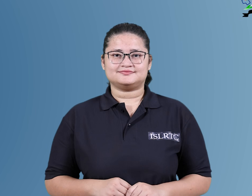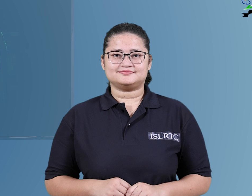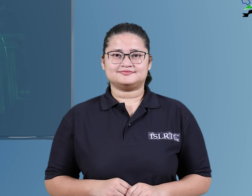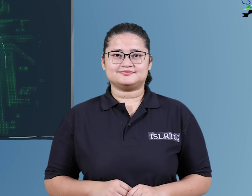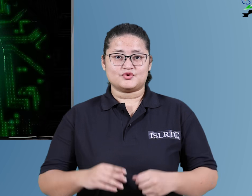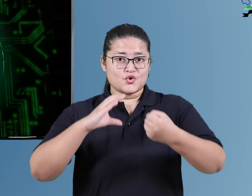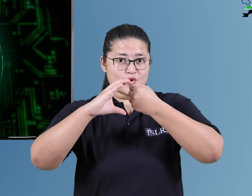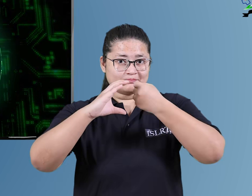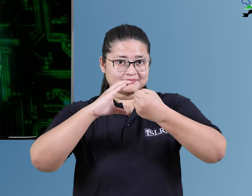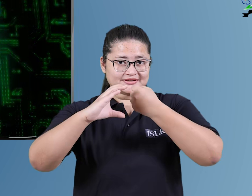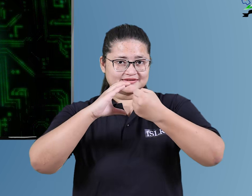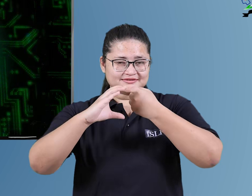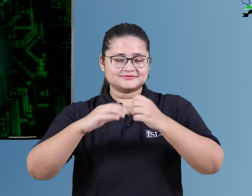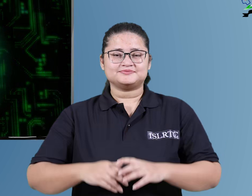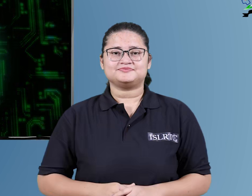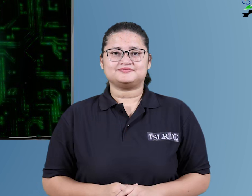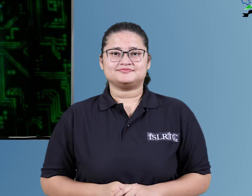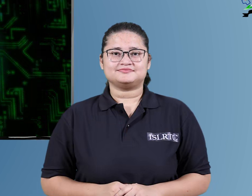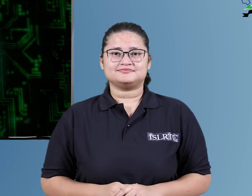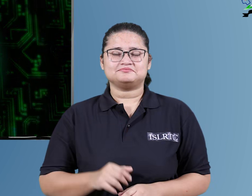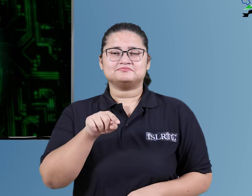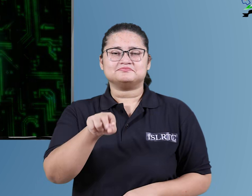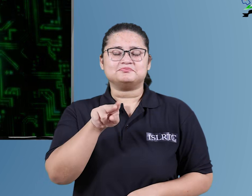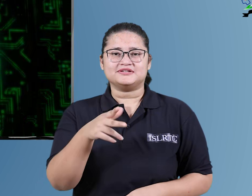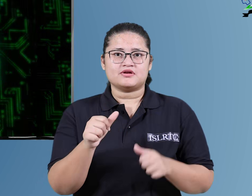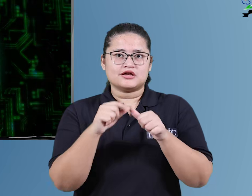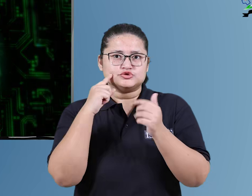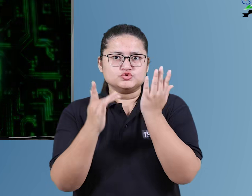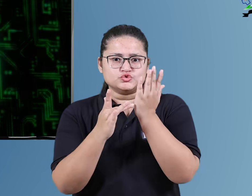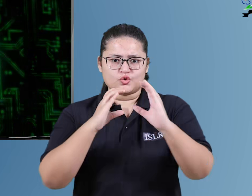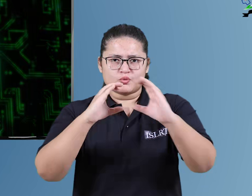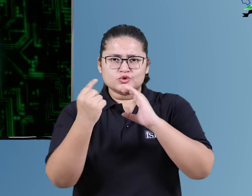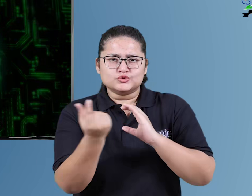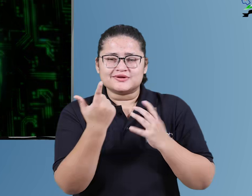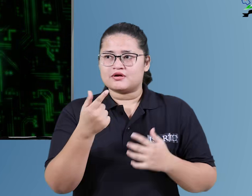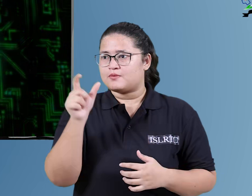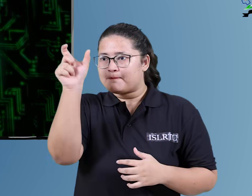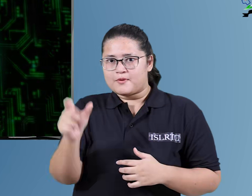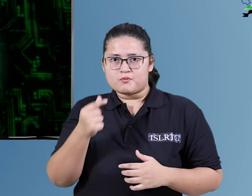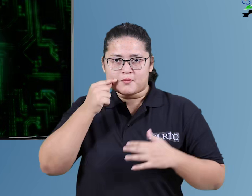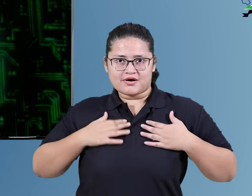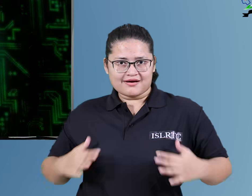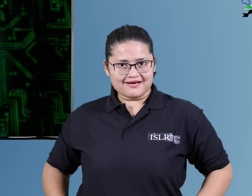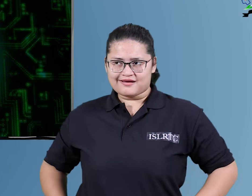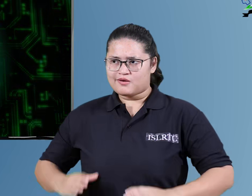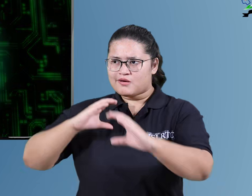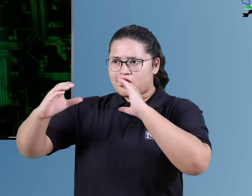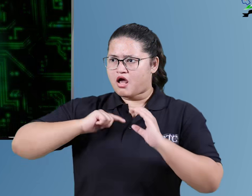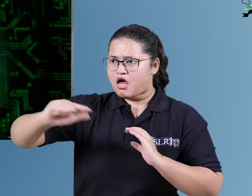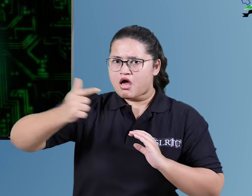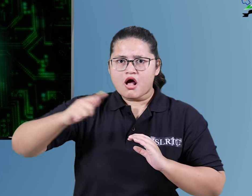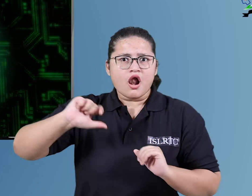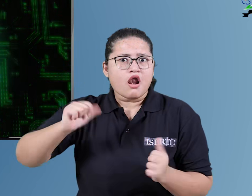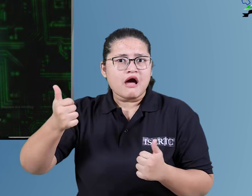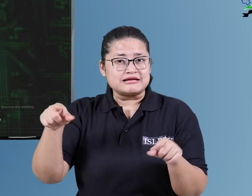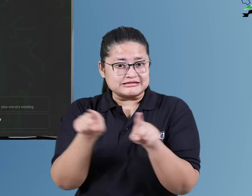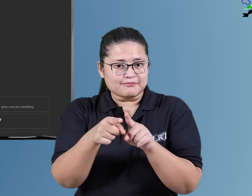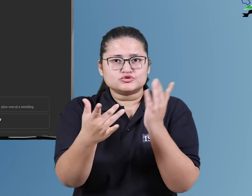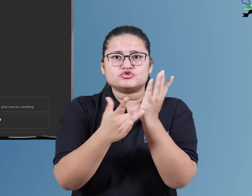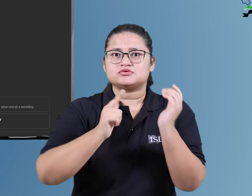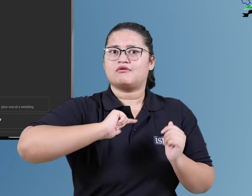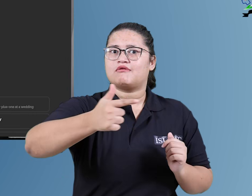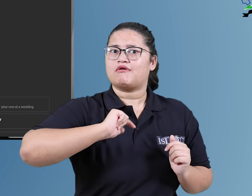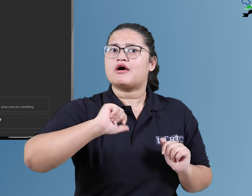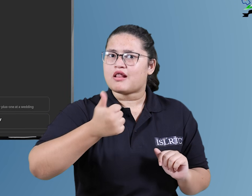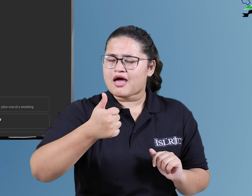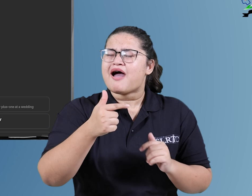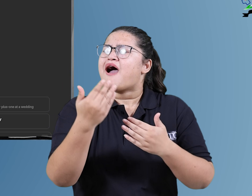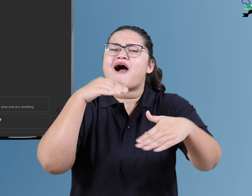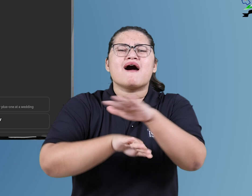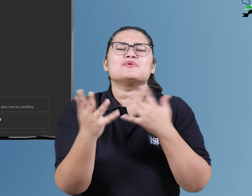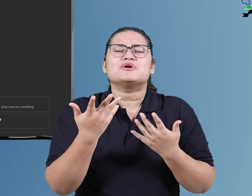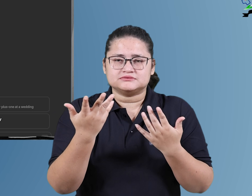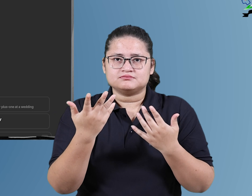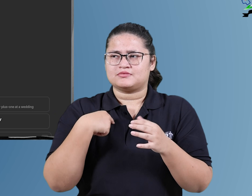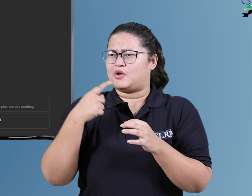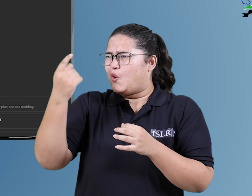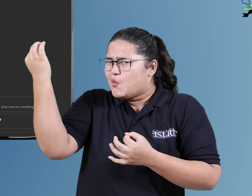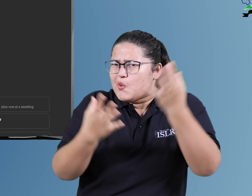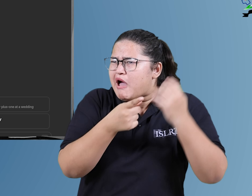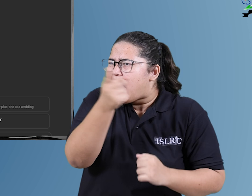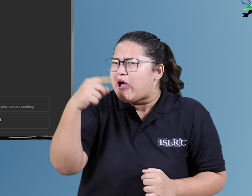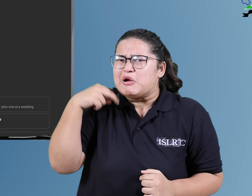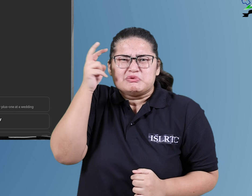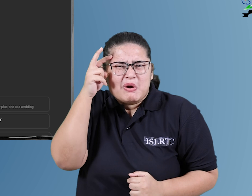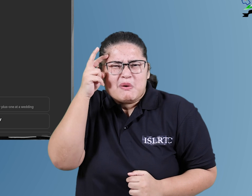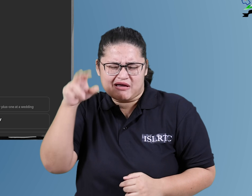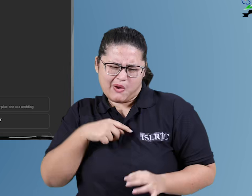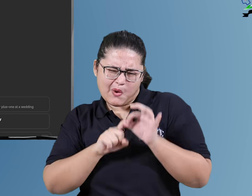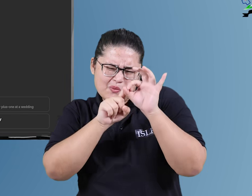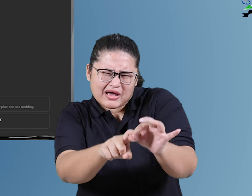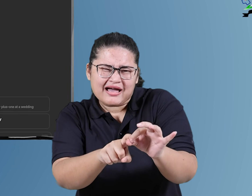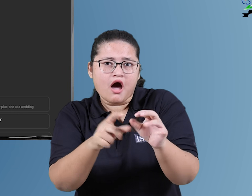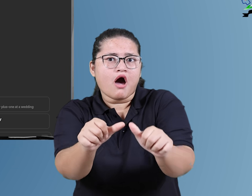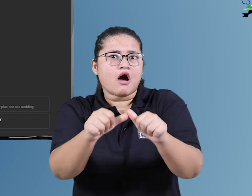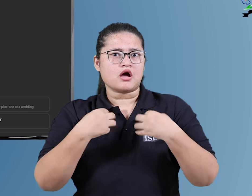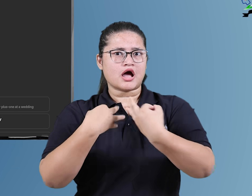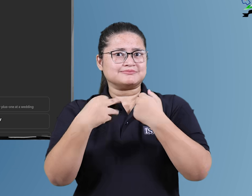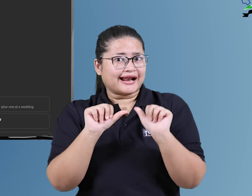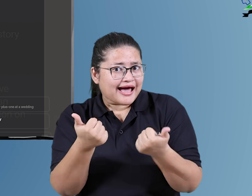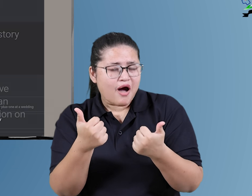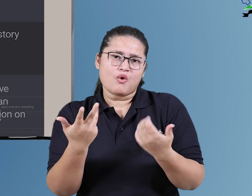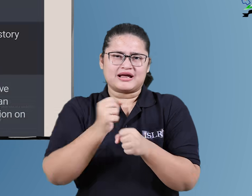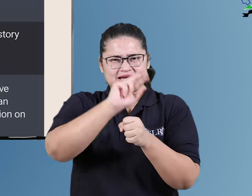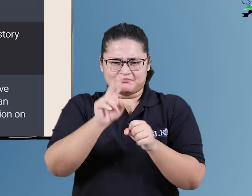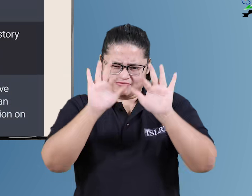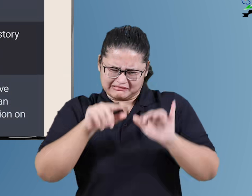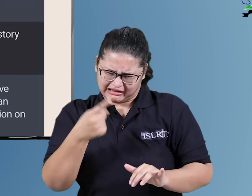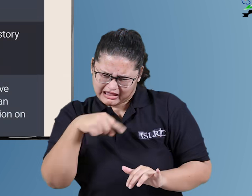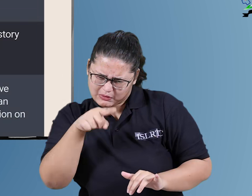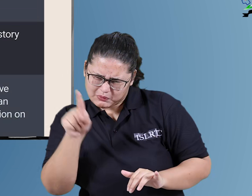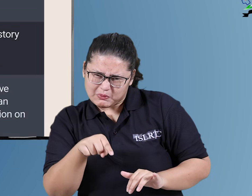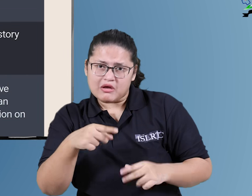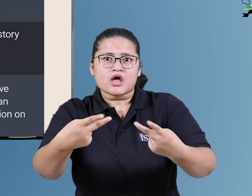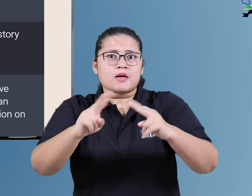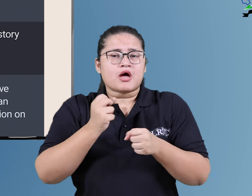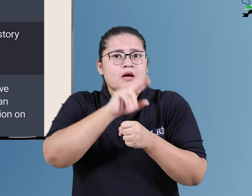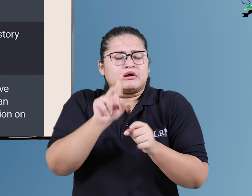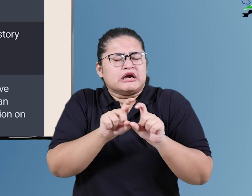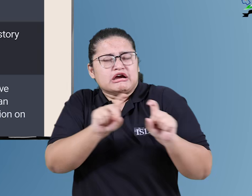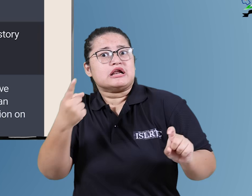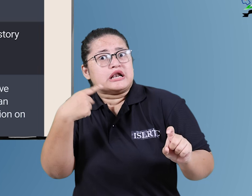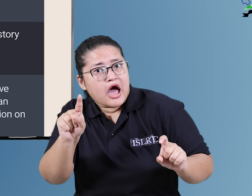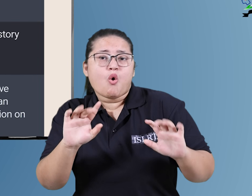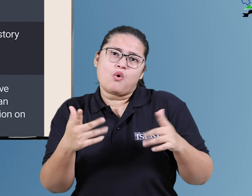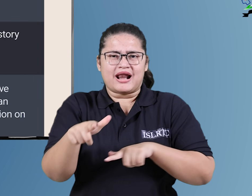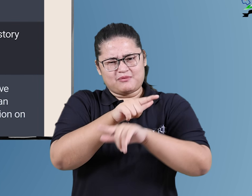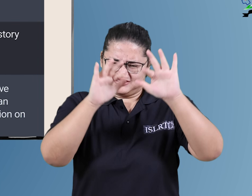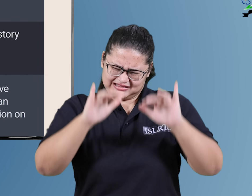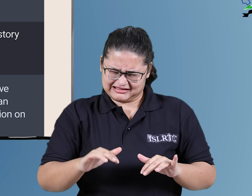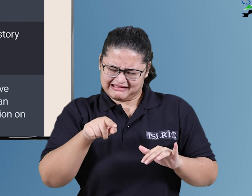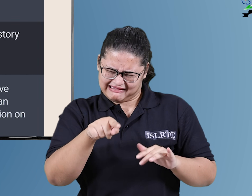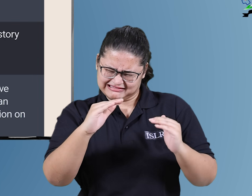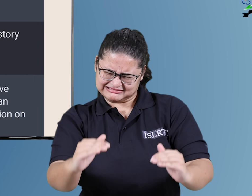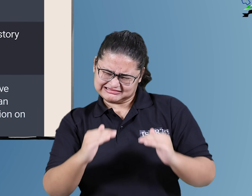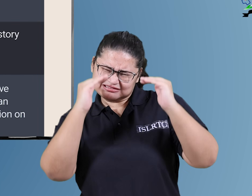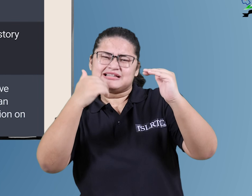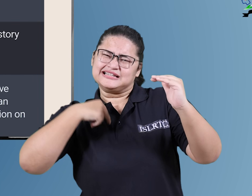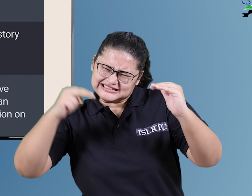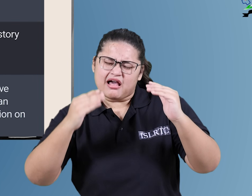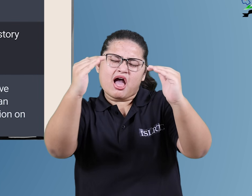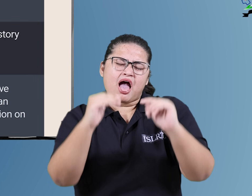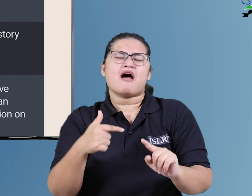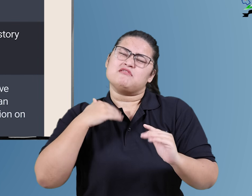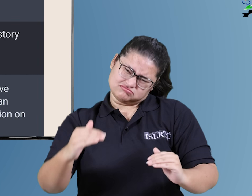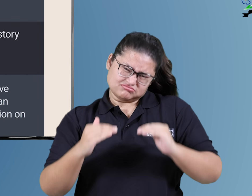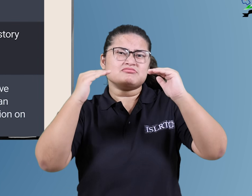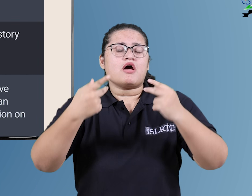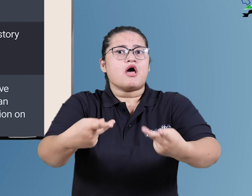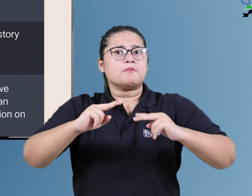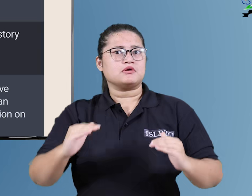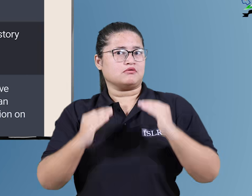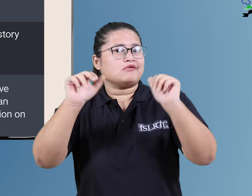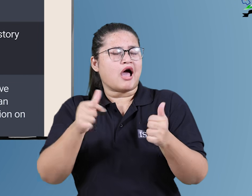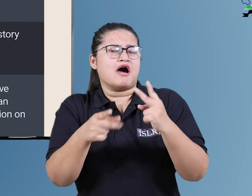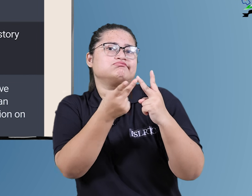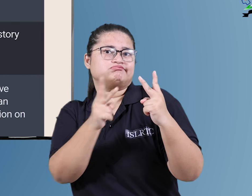ChatGPT Chad GPT is an AI model that can engage in conversation just like a human. It can assist with your questions, provide information on a wide range of topics and generate text. Additionally, it helps enhance grammar, improve language skills and perform various other tasks.